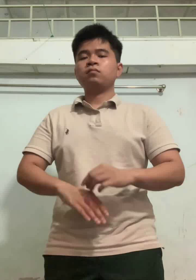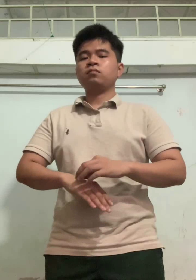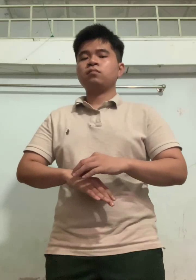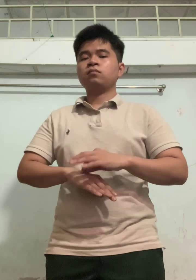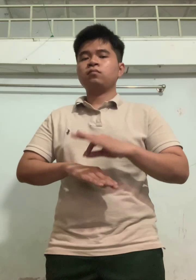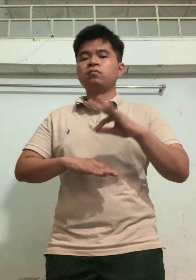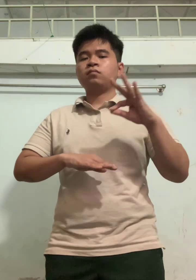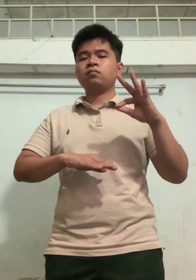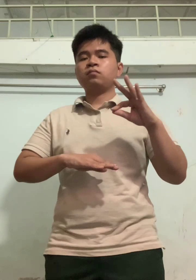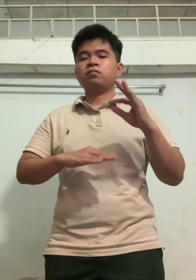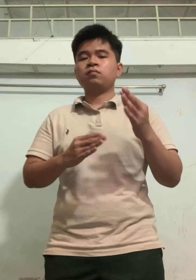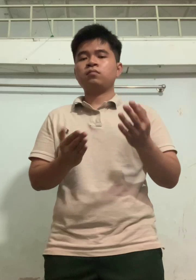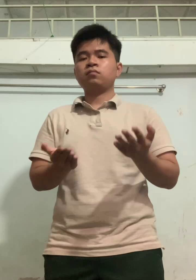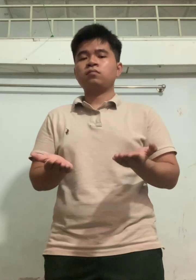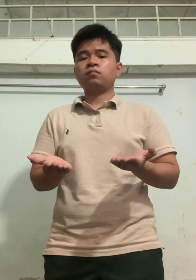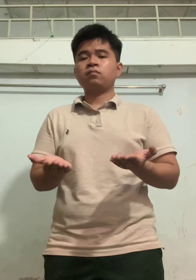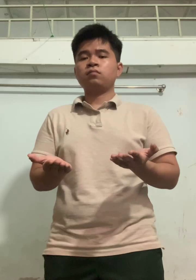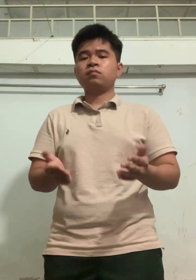tuan nay